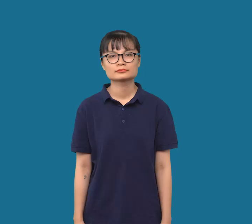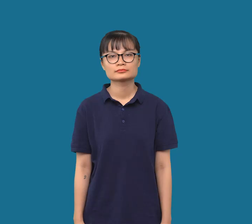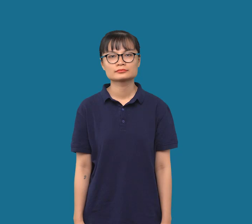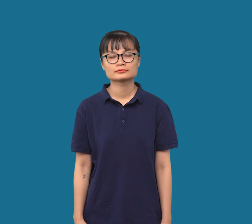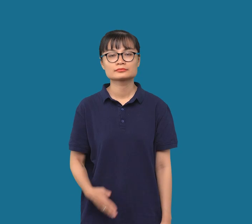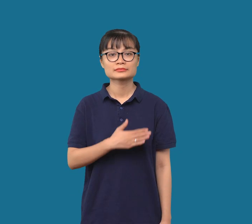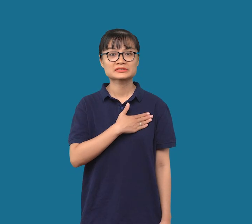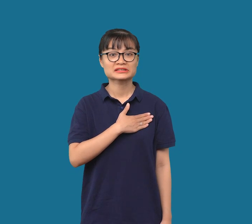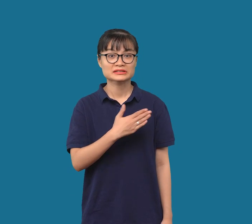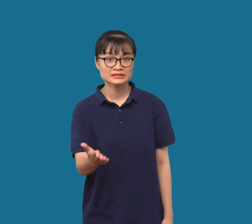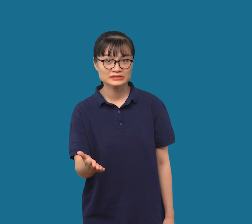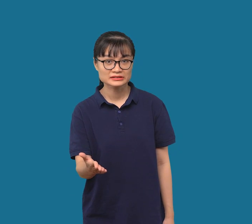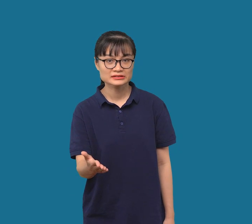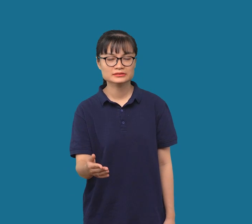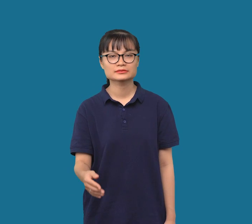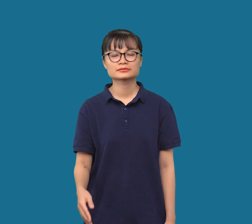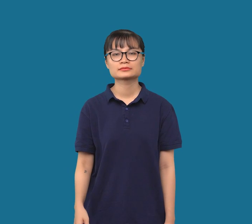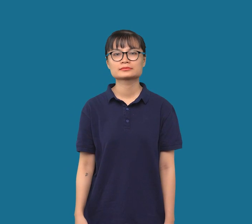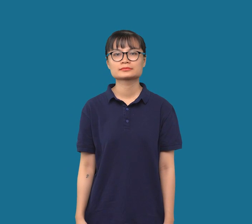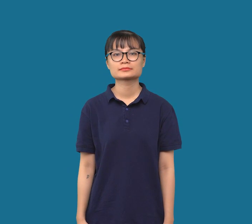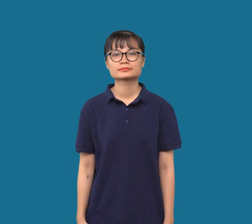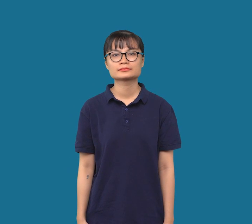hi sinh